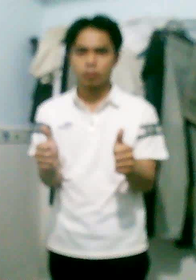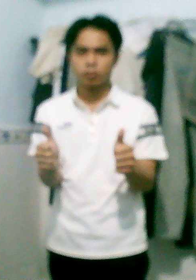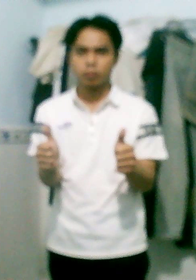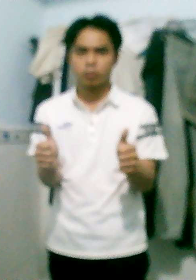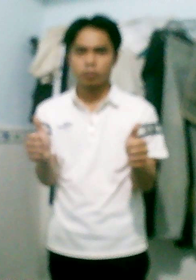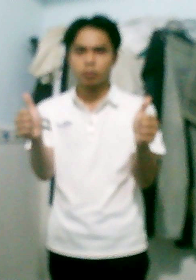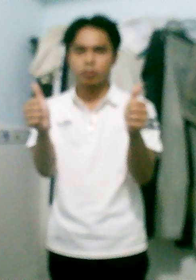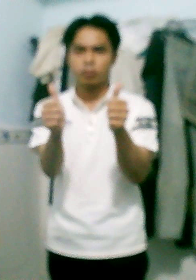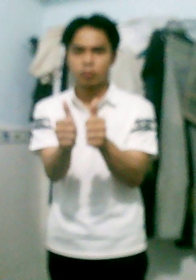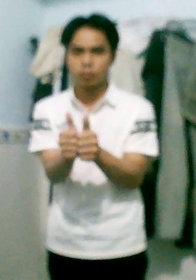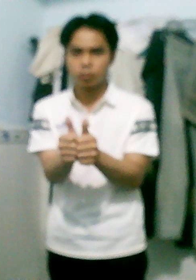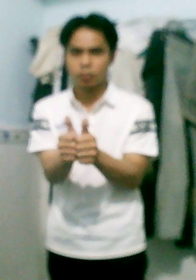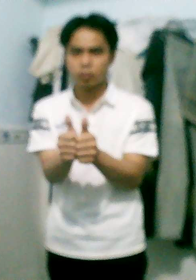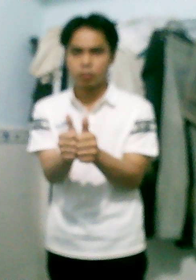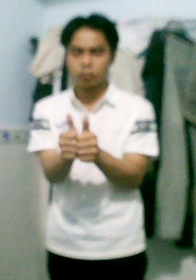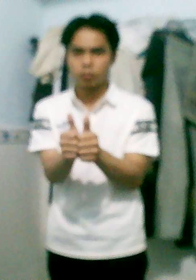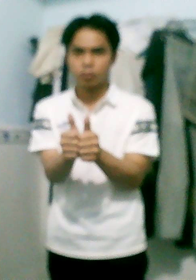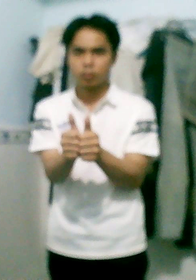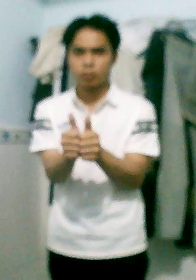voi